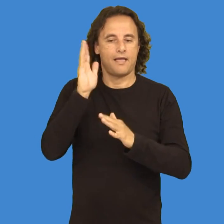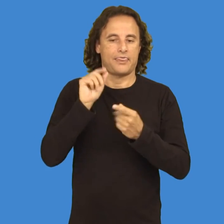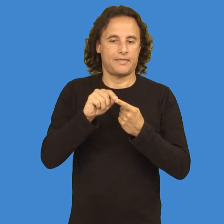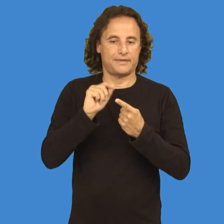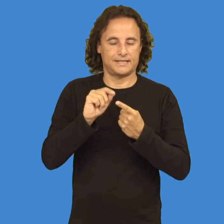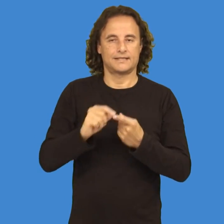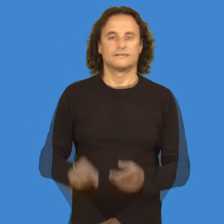diabetes